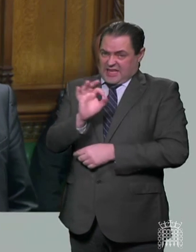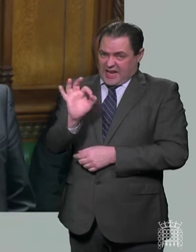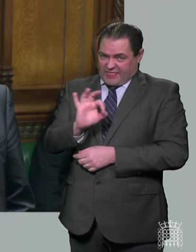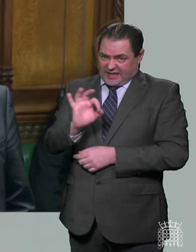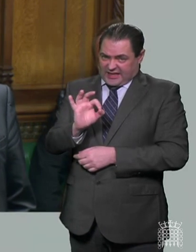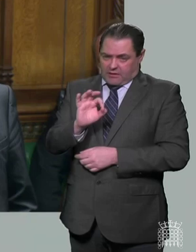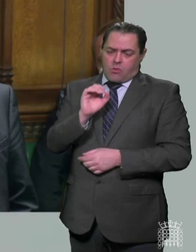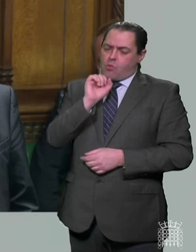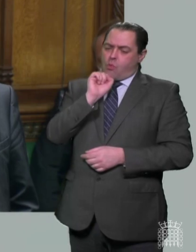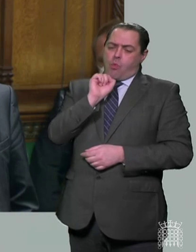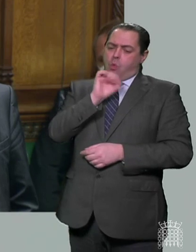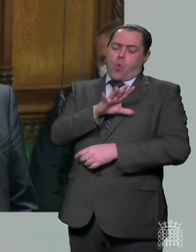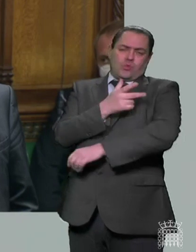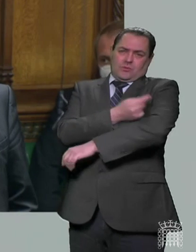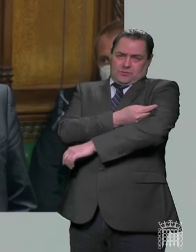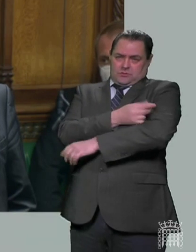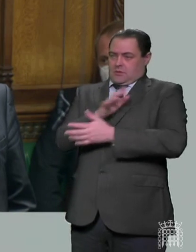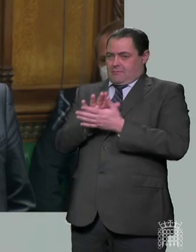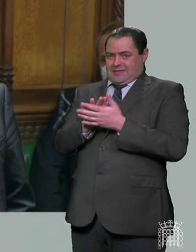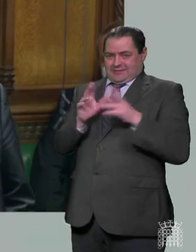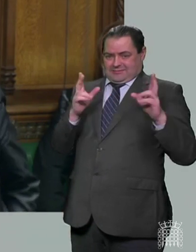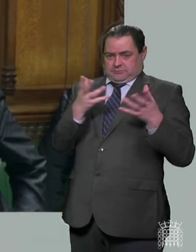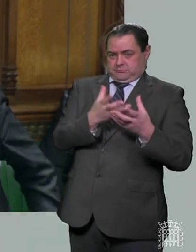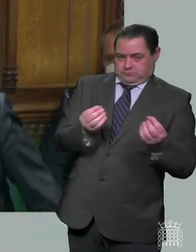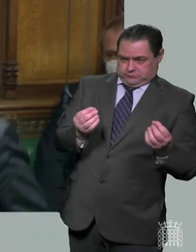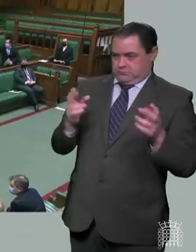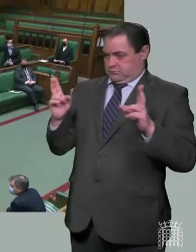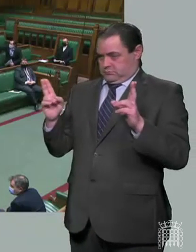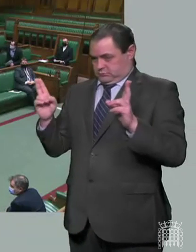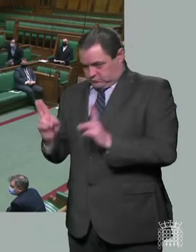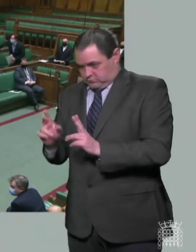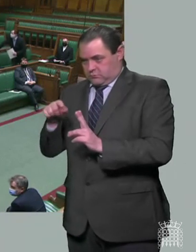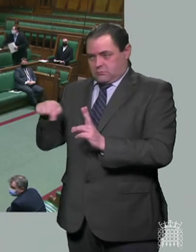Is the Prime Minister concerned about the pressures on the health service come April?